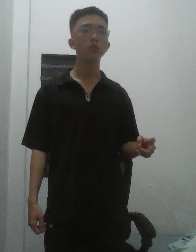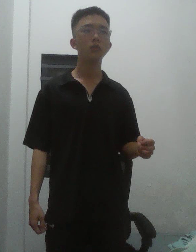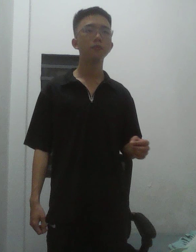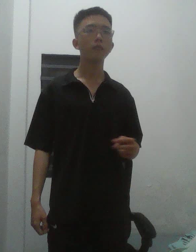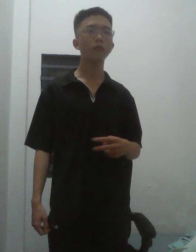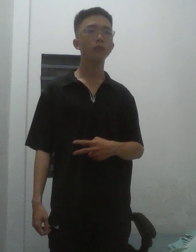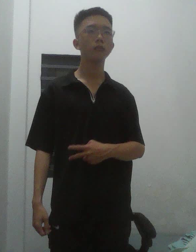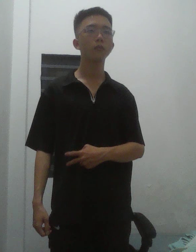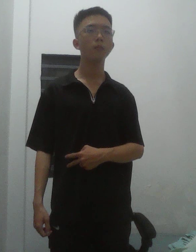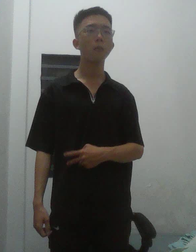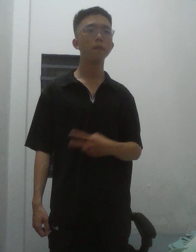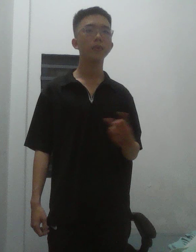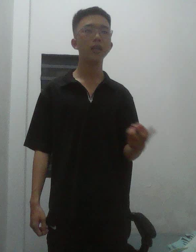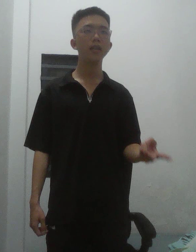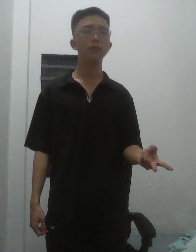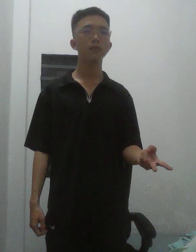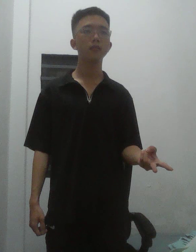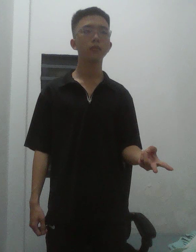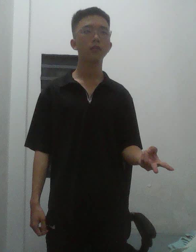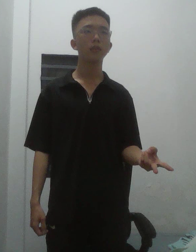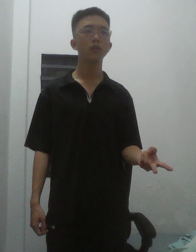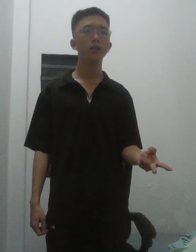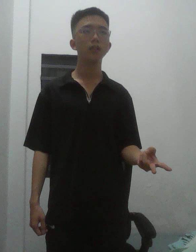it